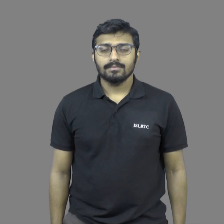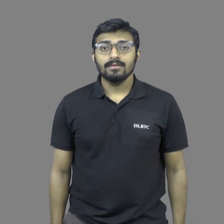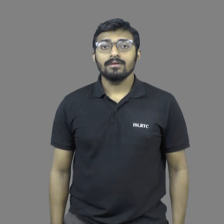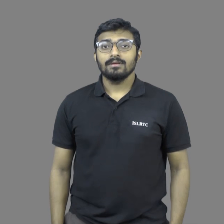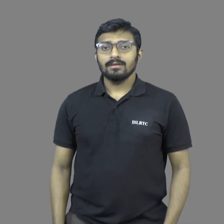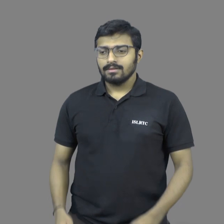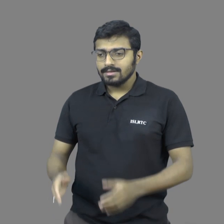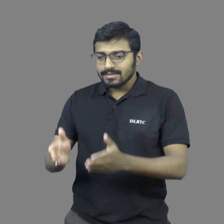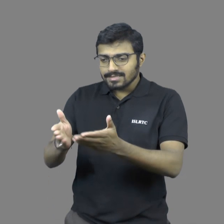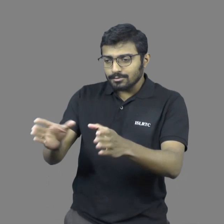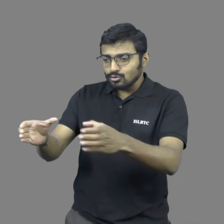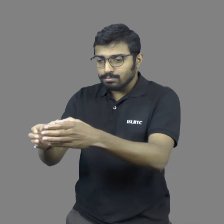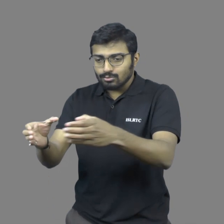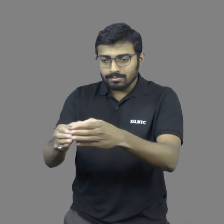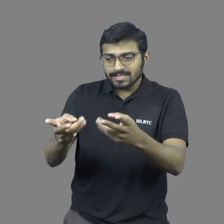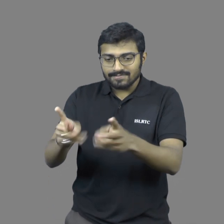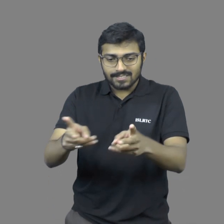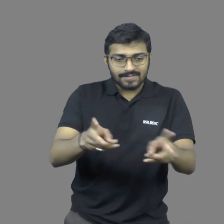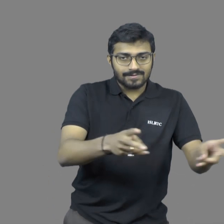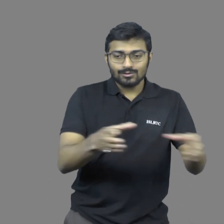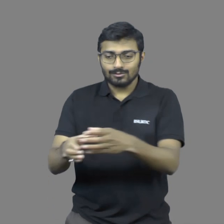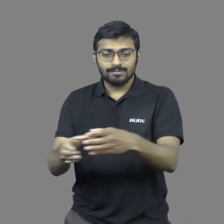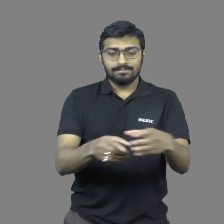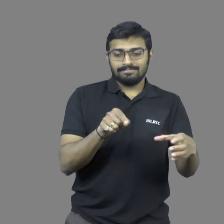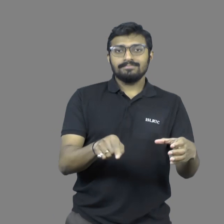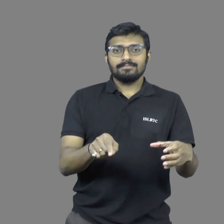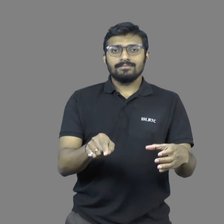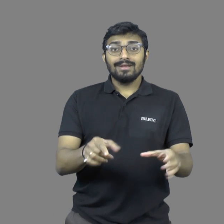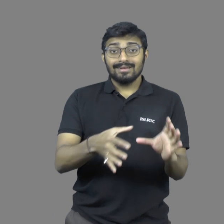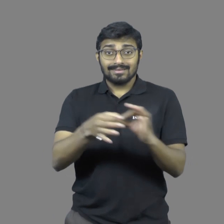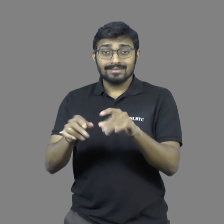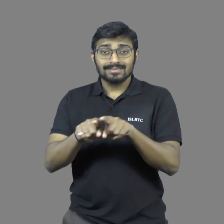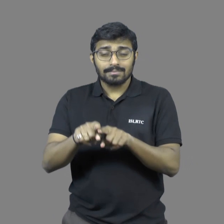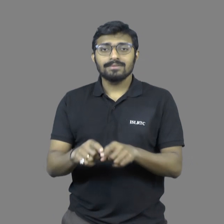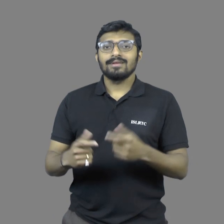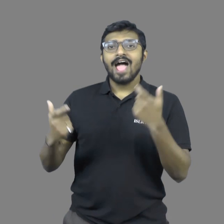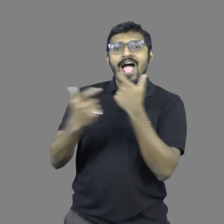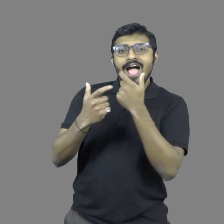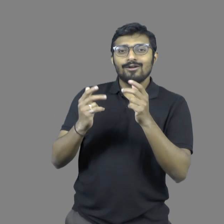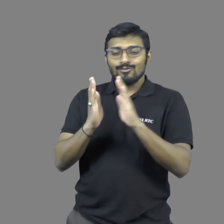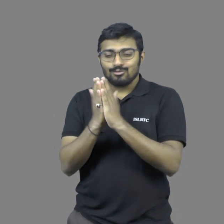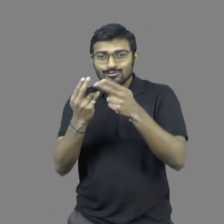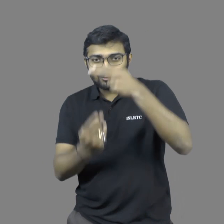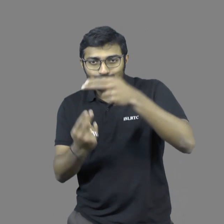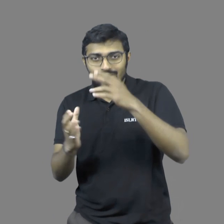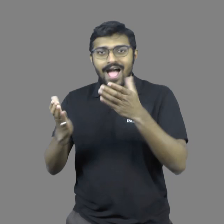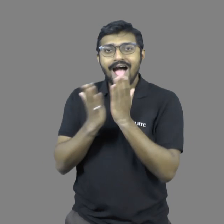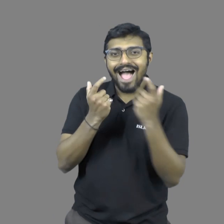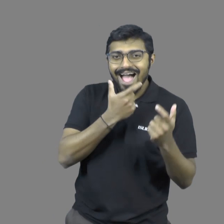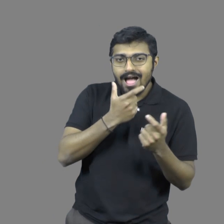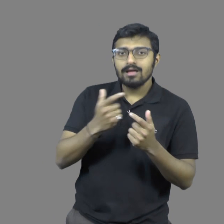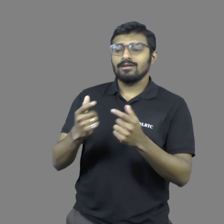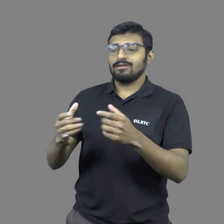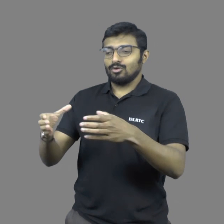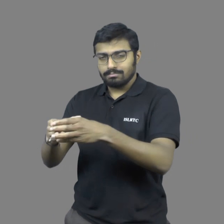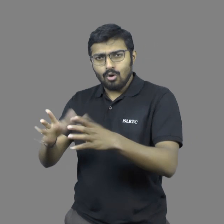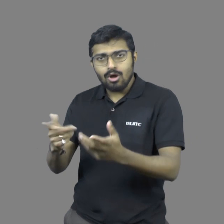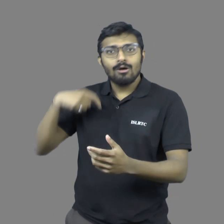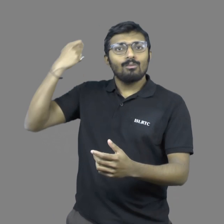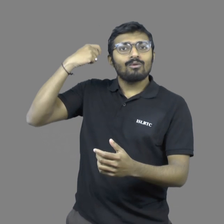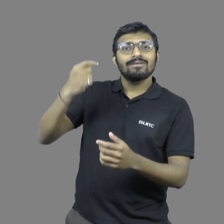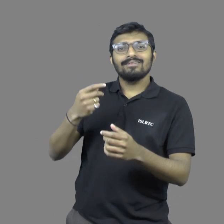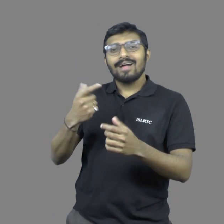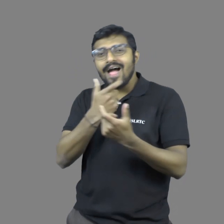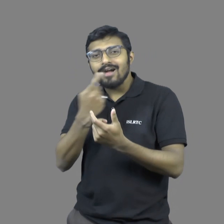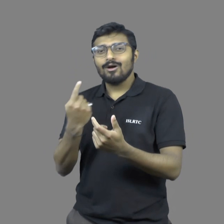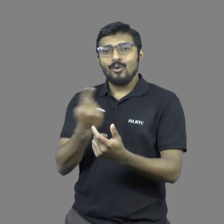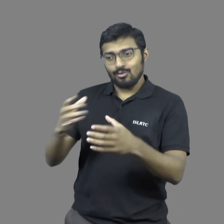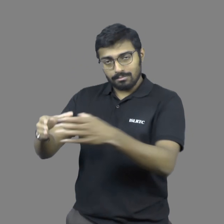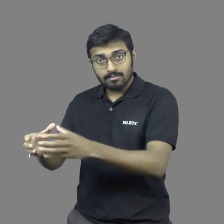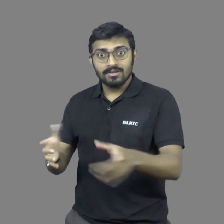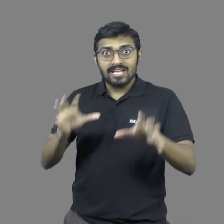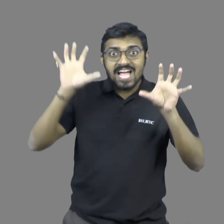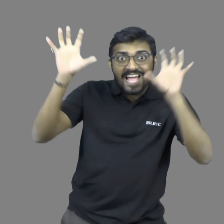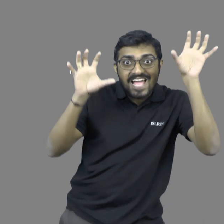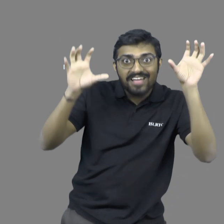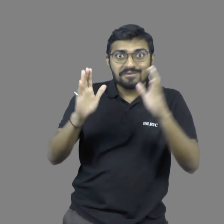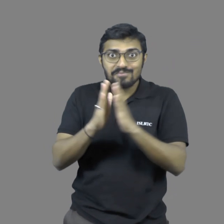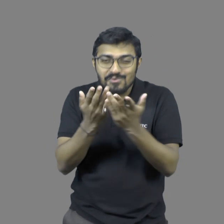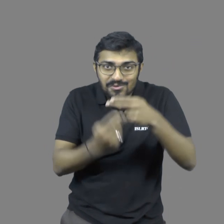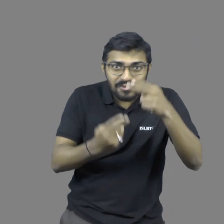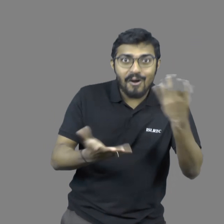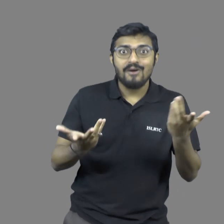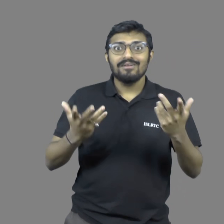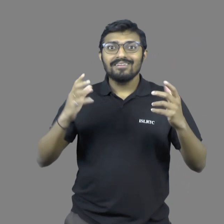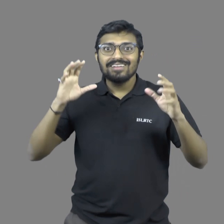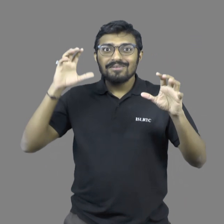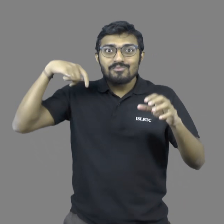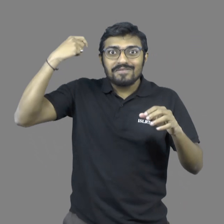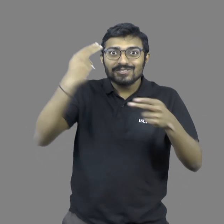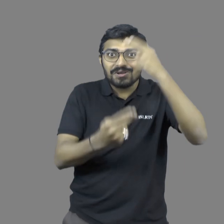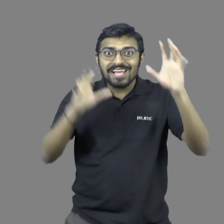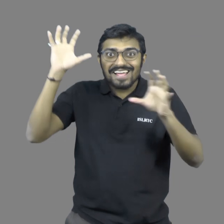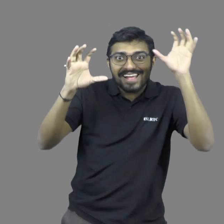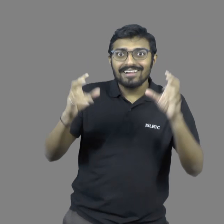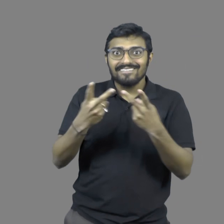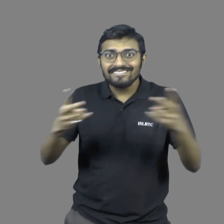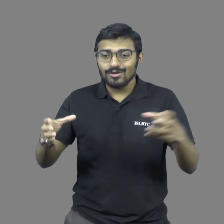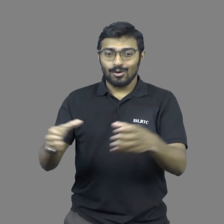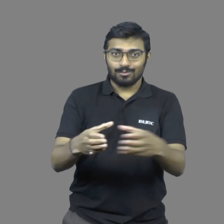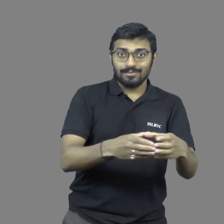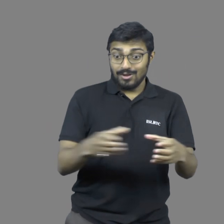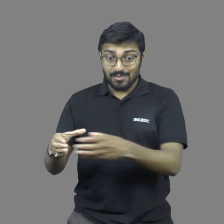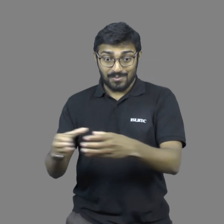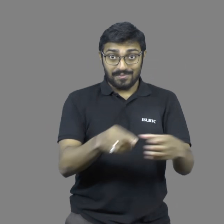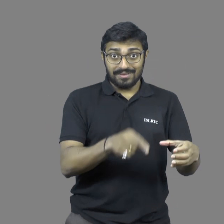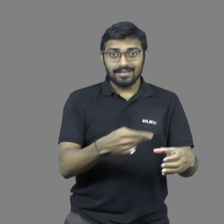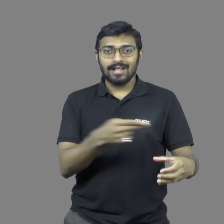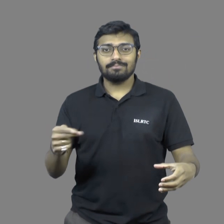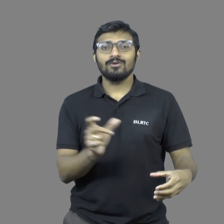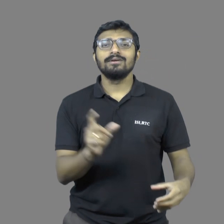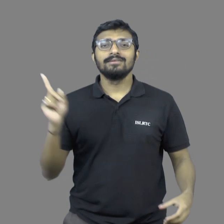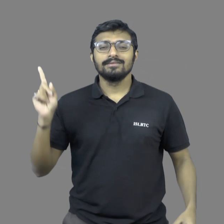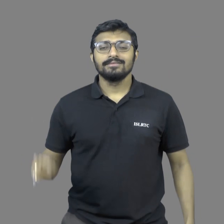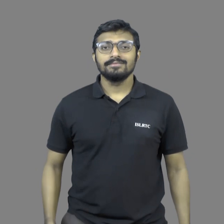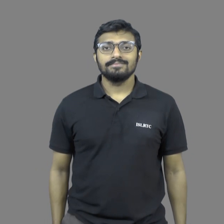Genre